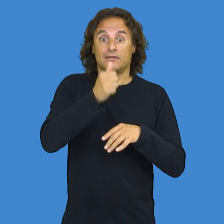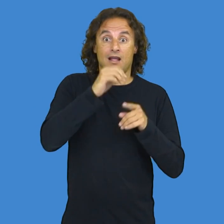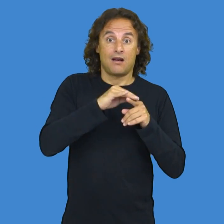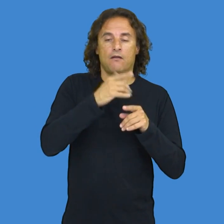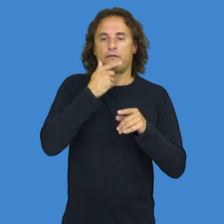alcohol